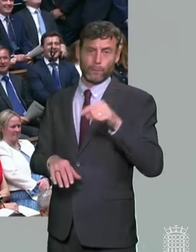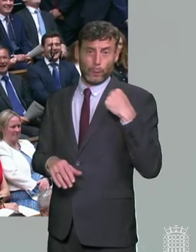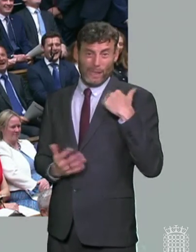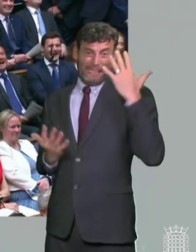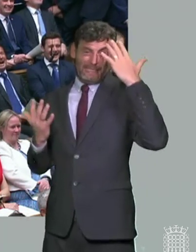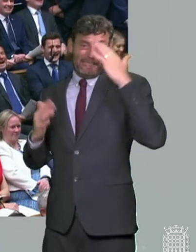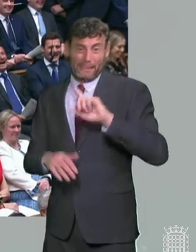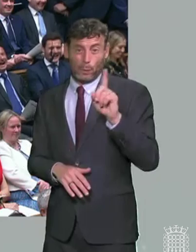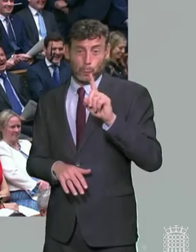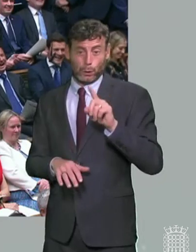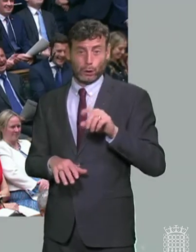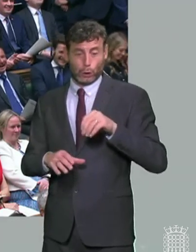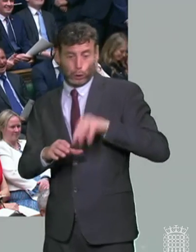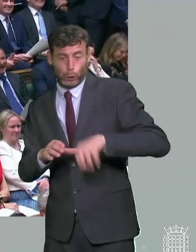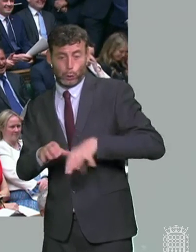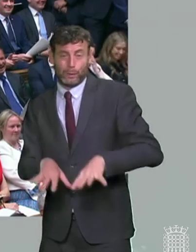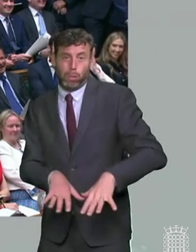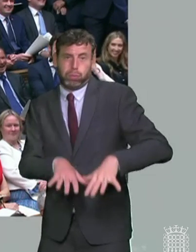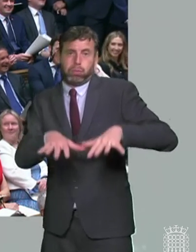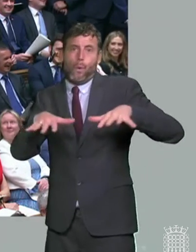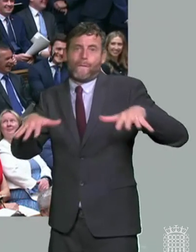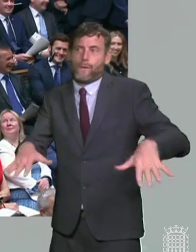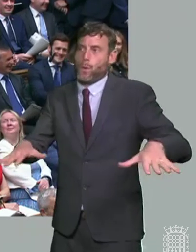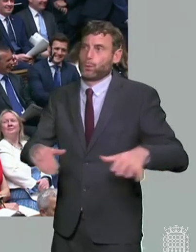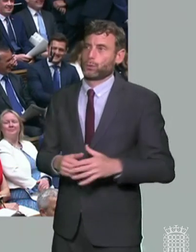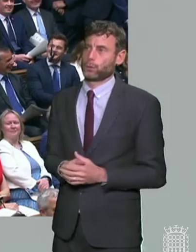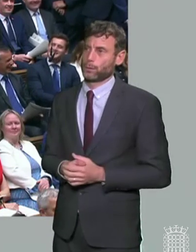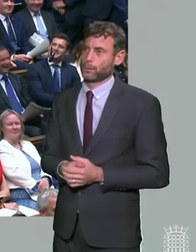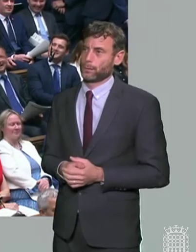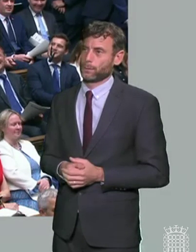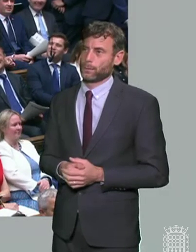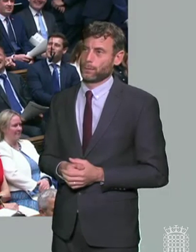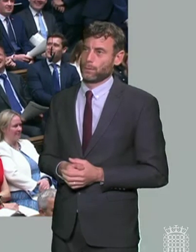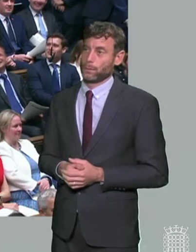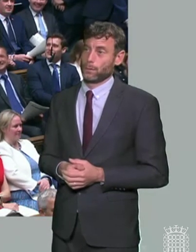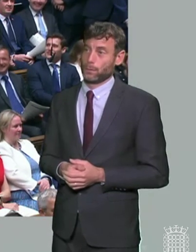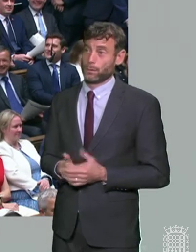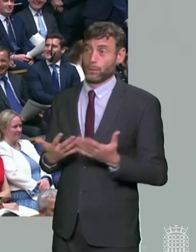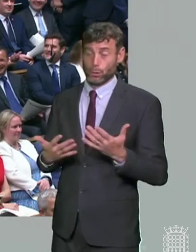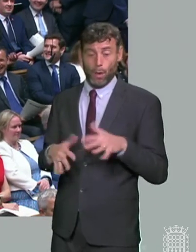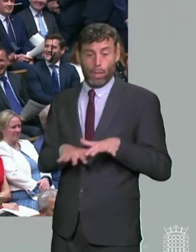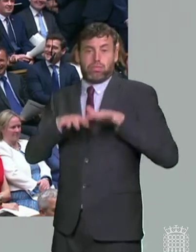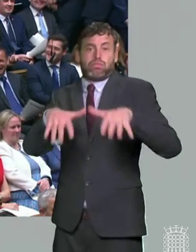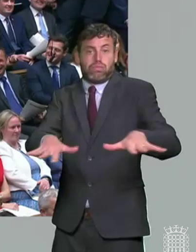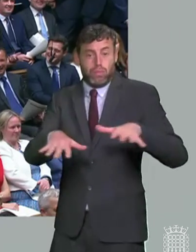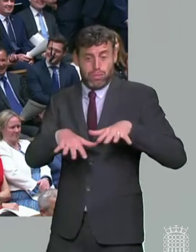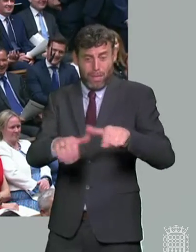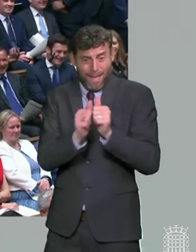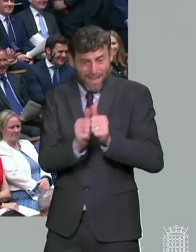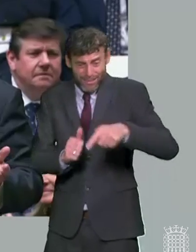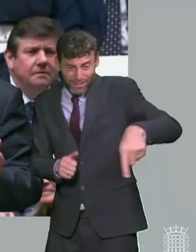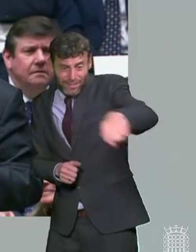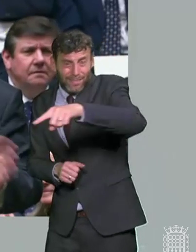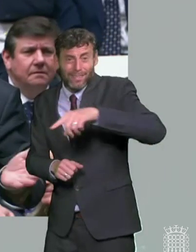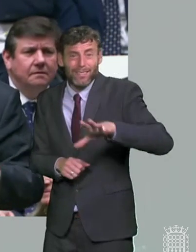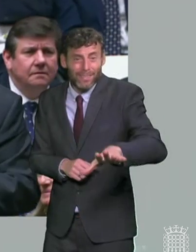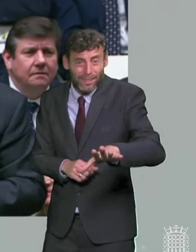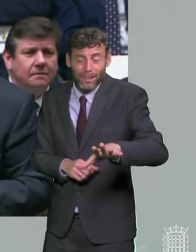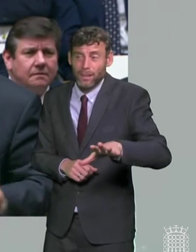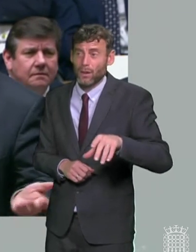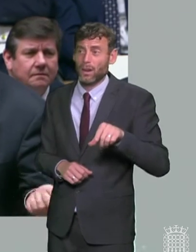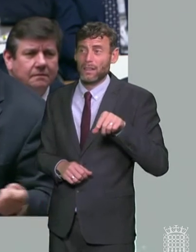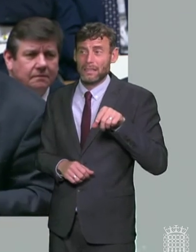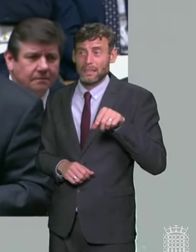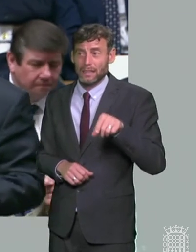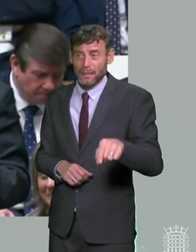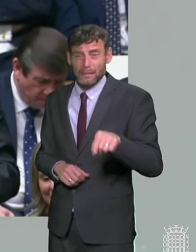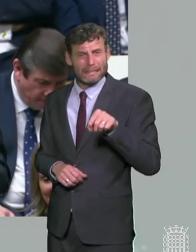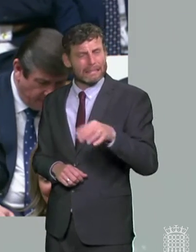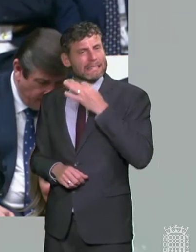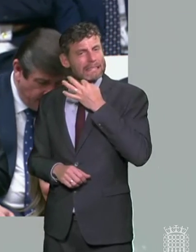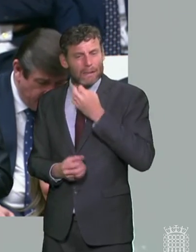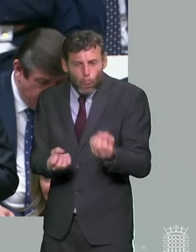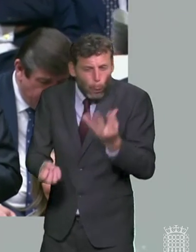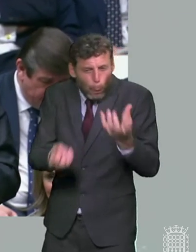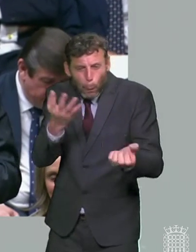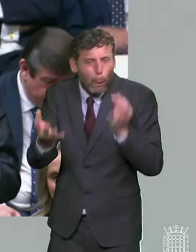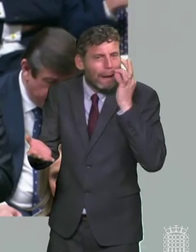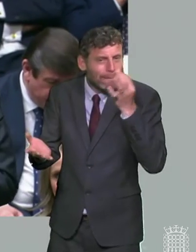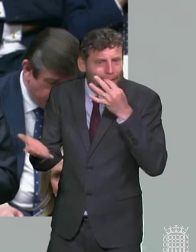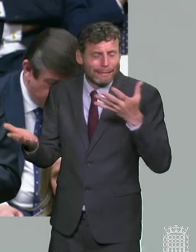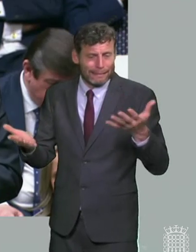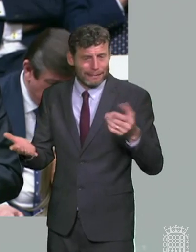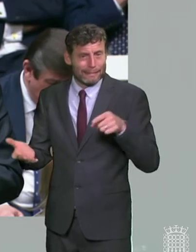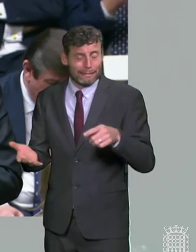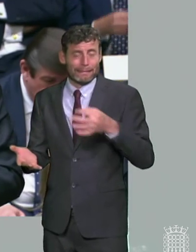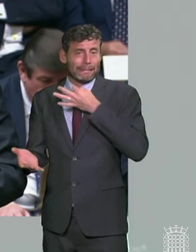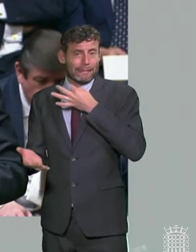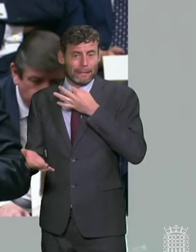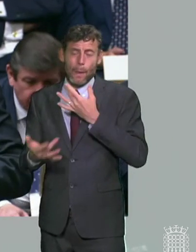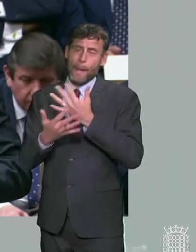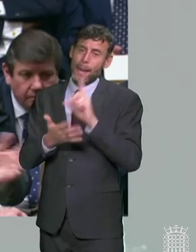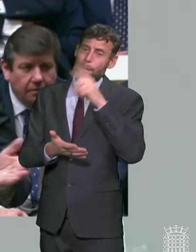This is damaging to the flora and fauna, and also restricts the use of these precious streams for leisure.